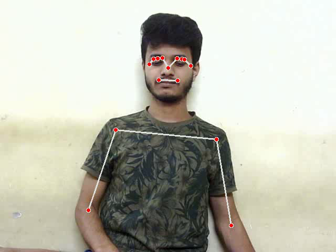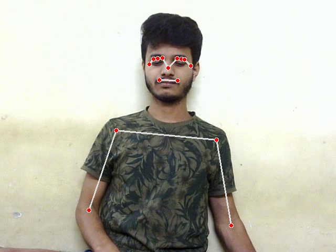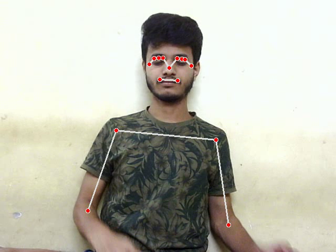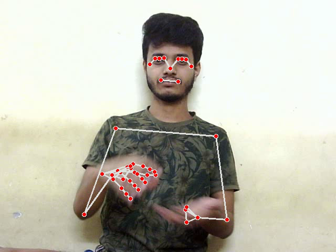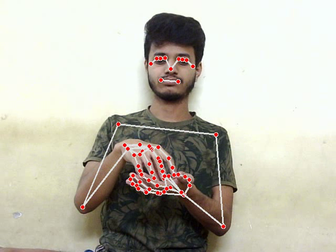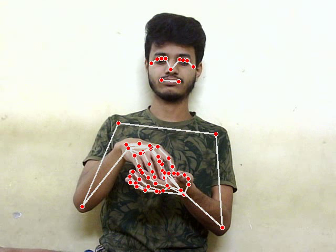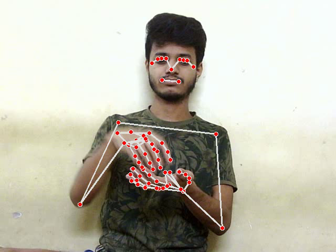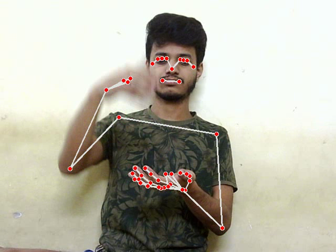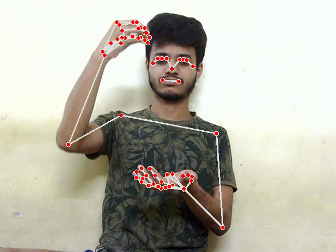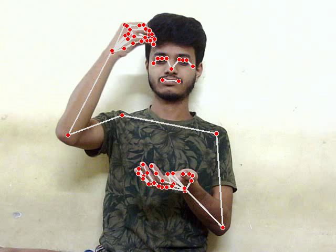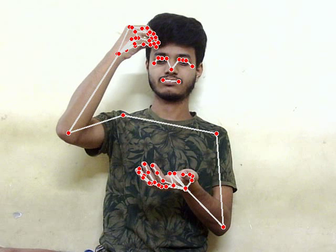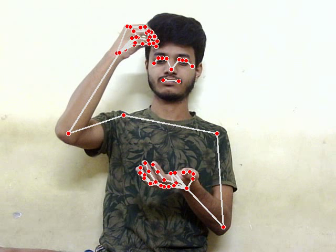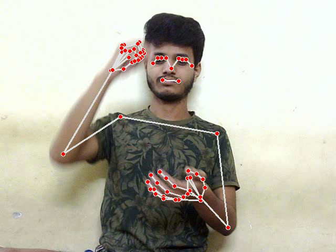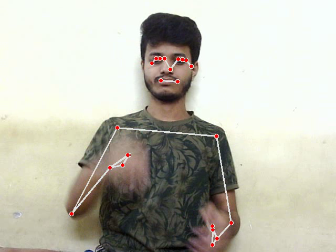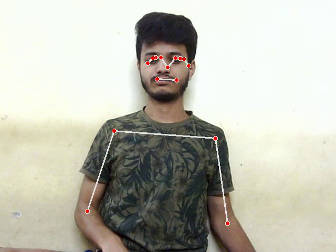learn